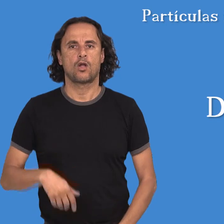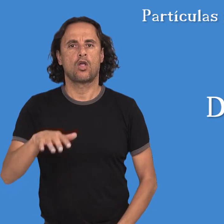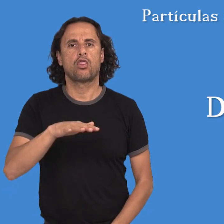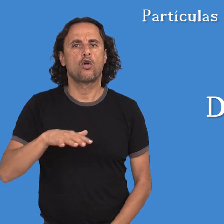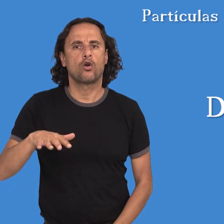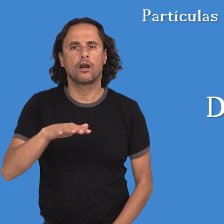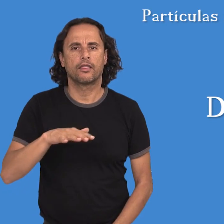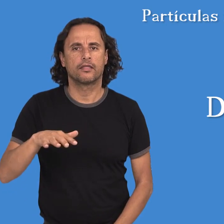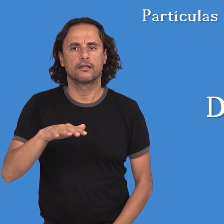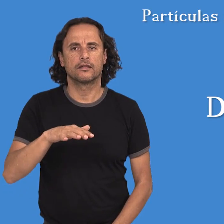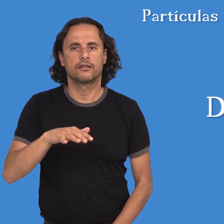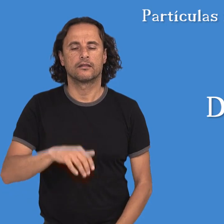dónde